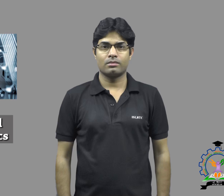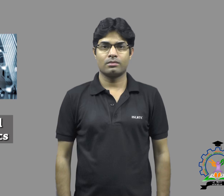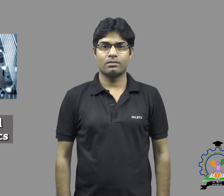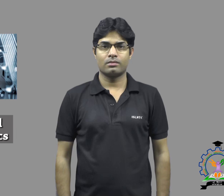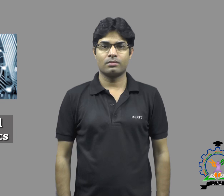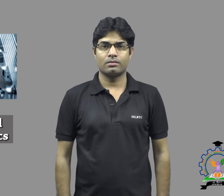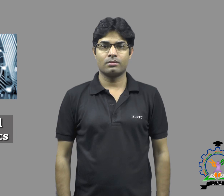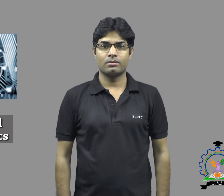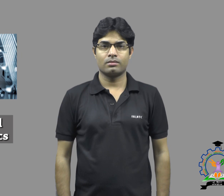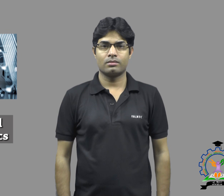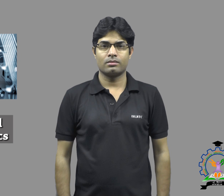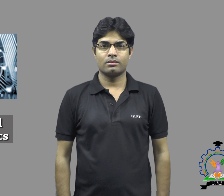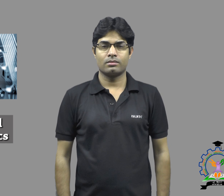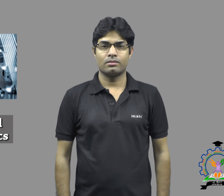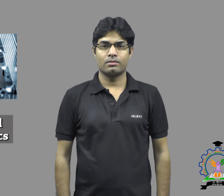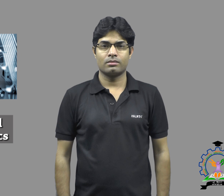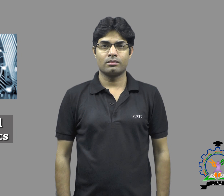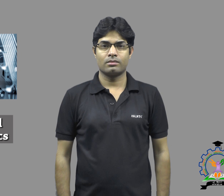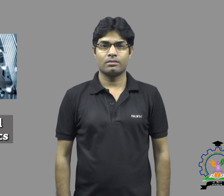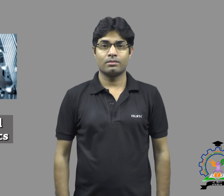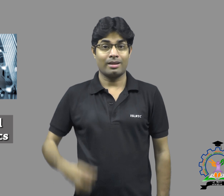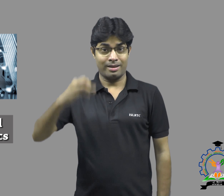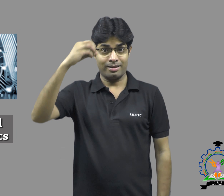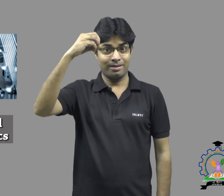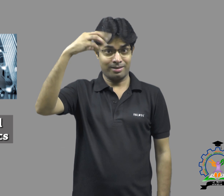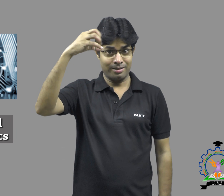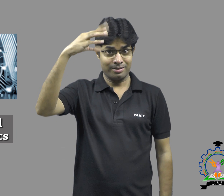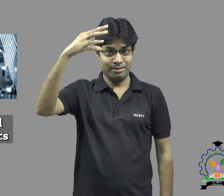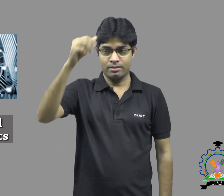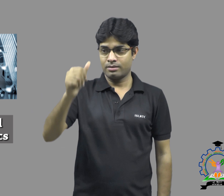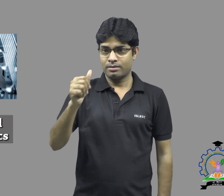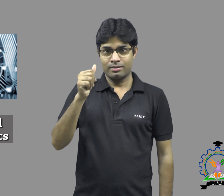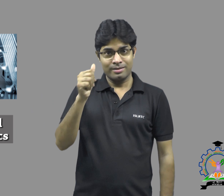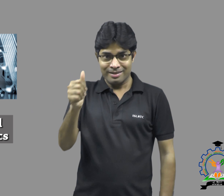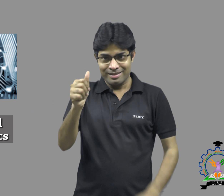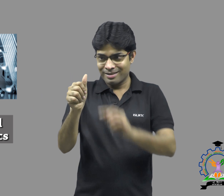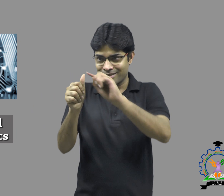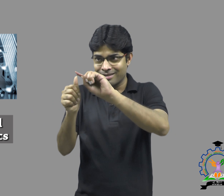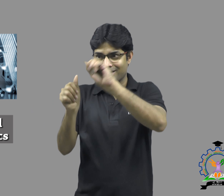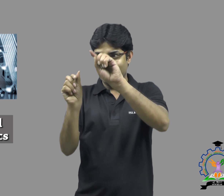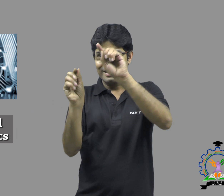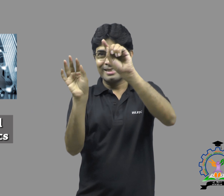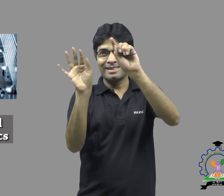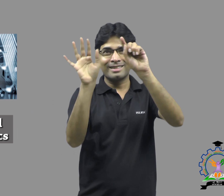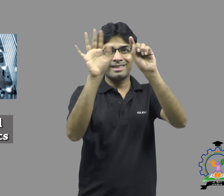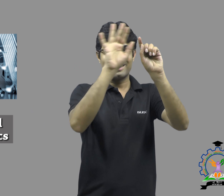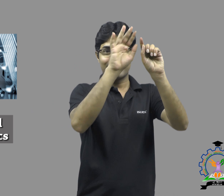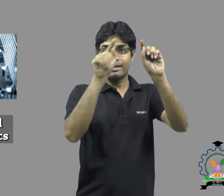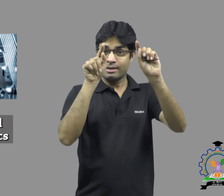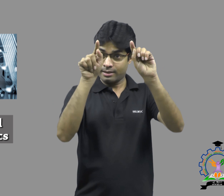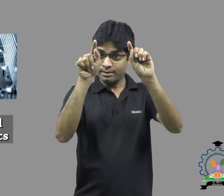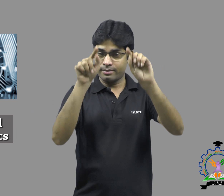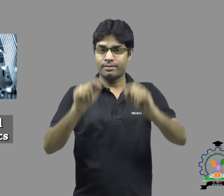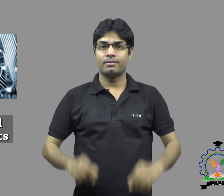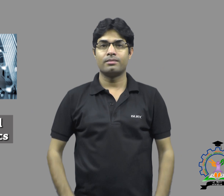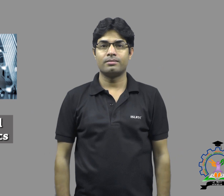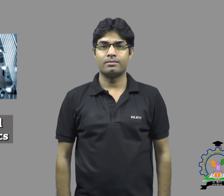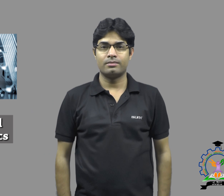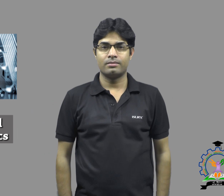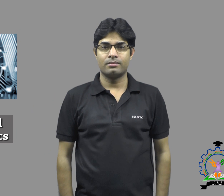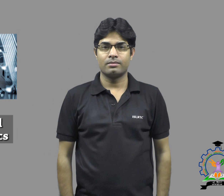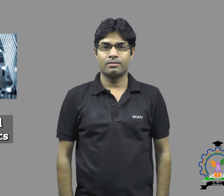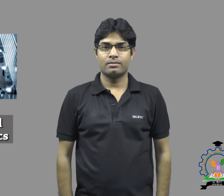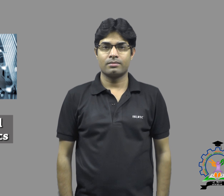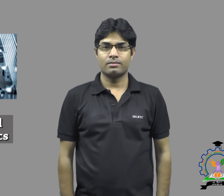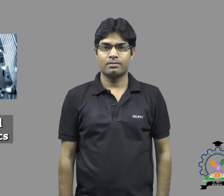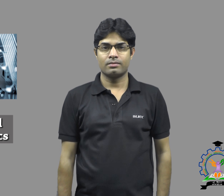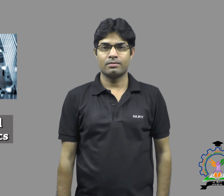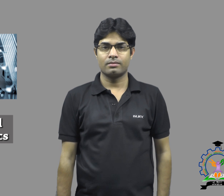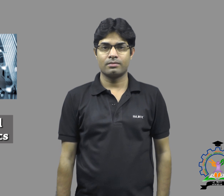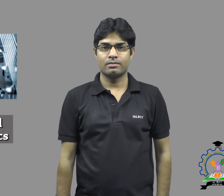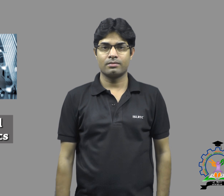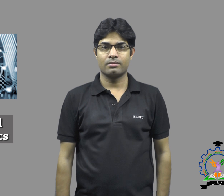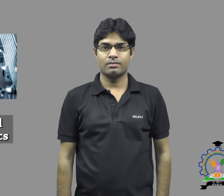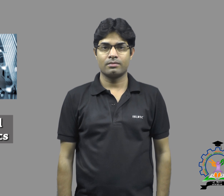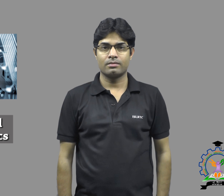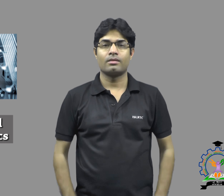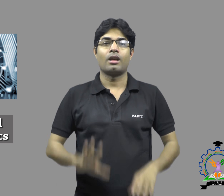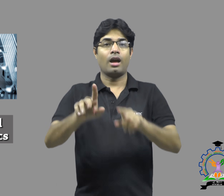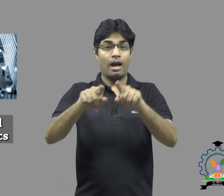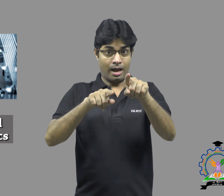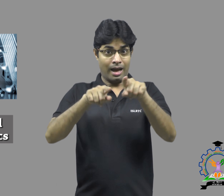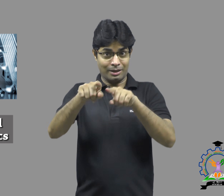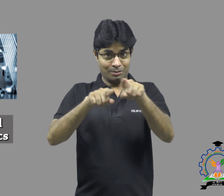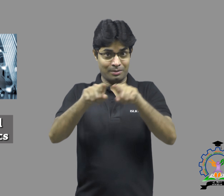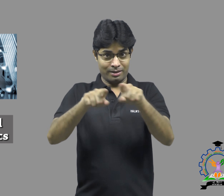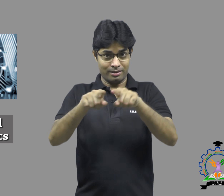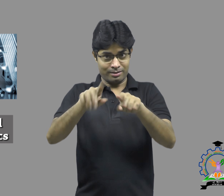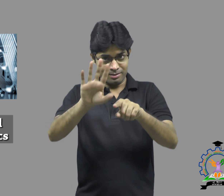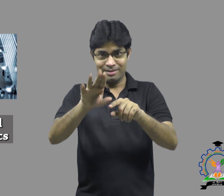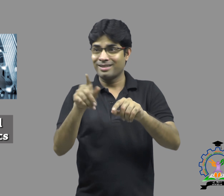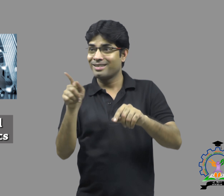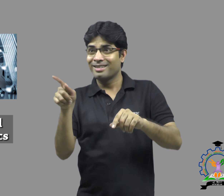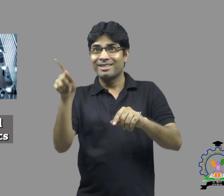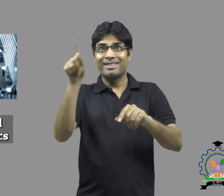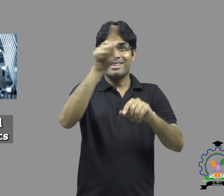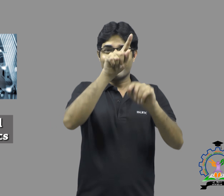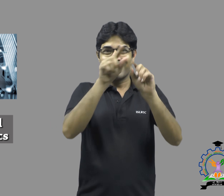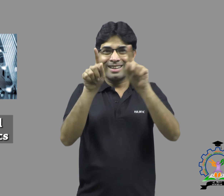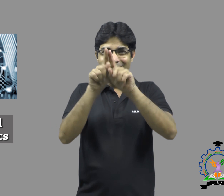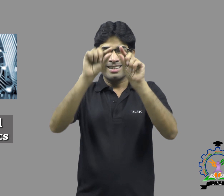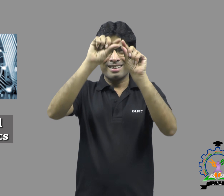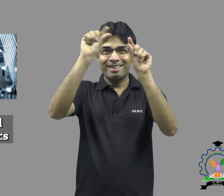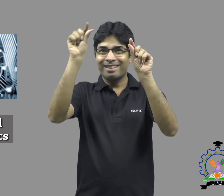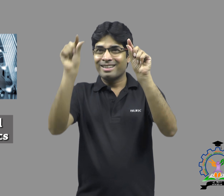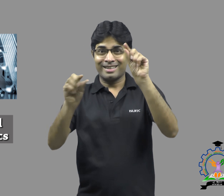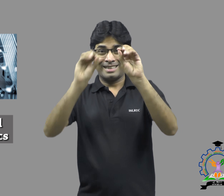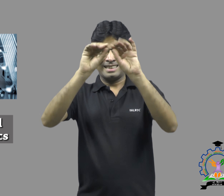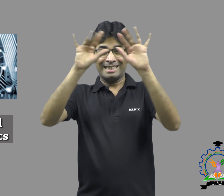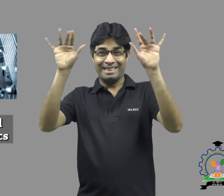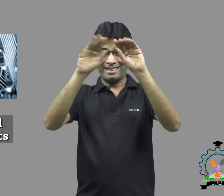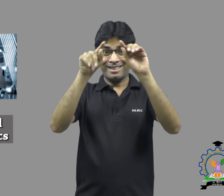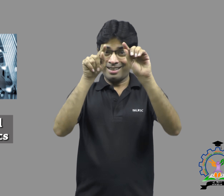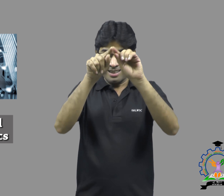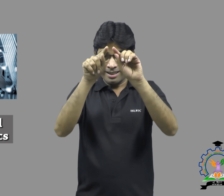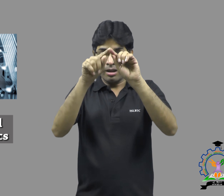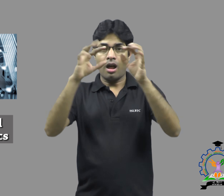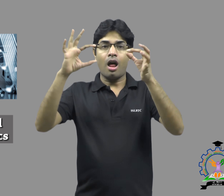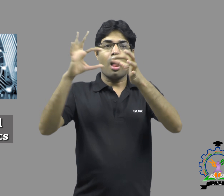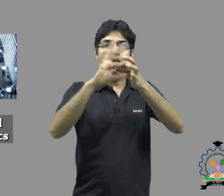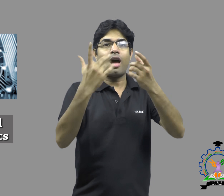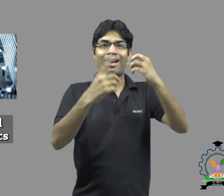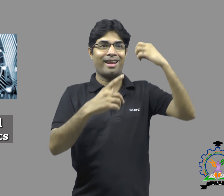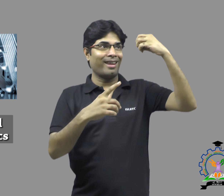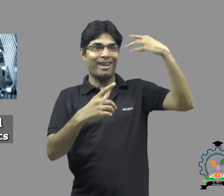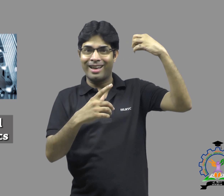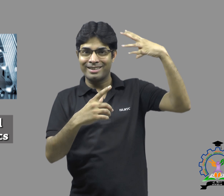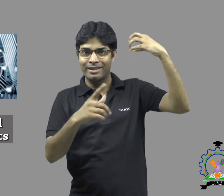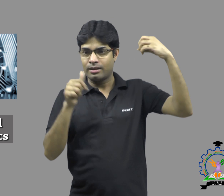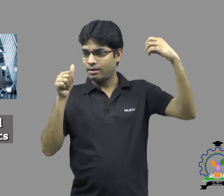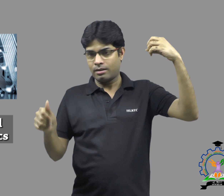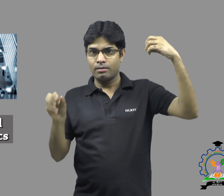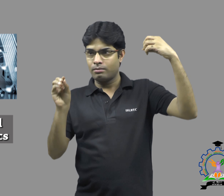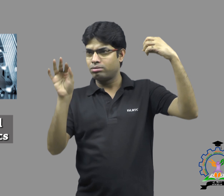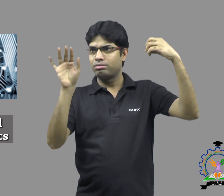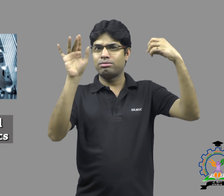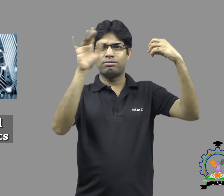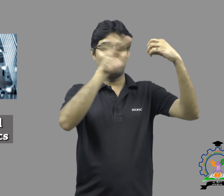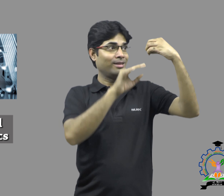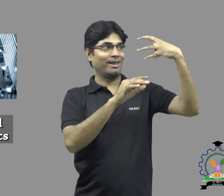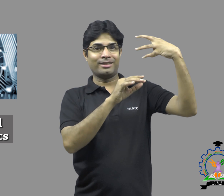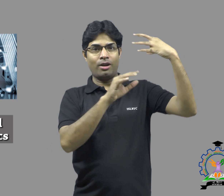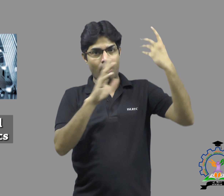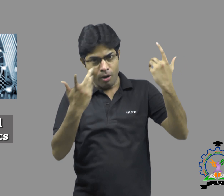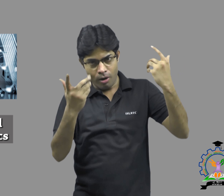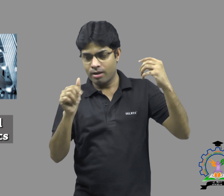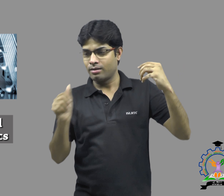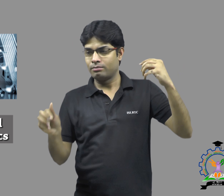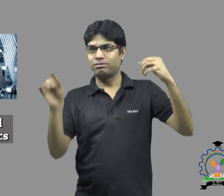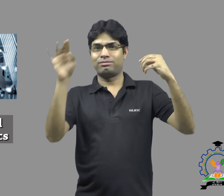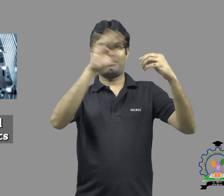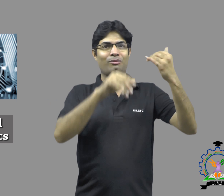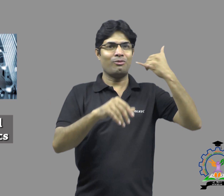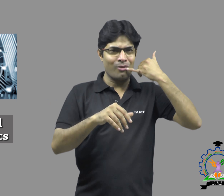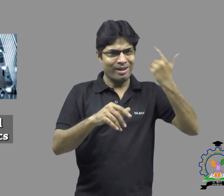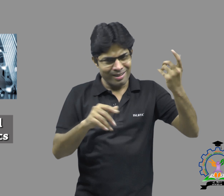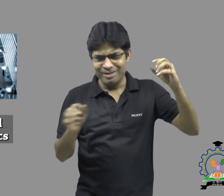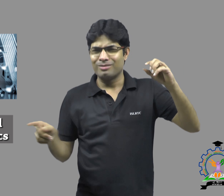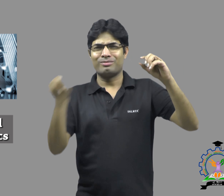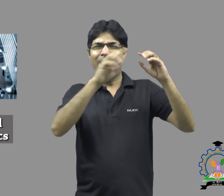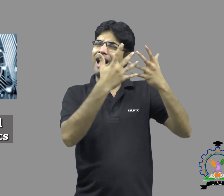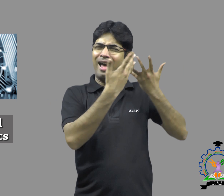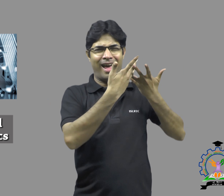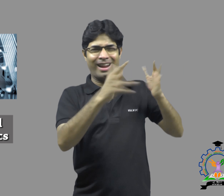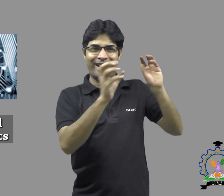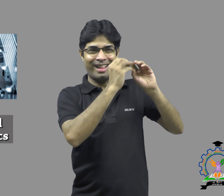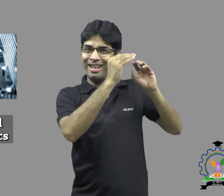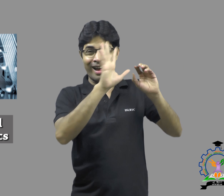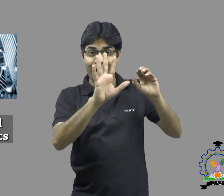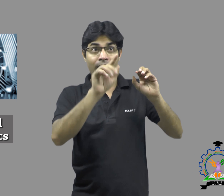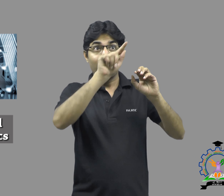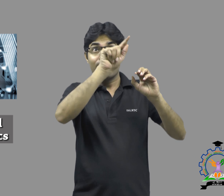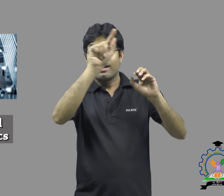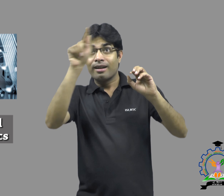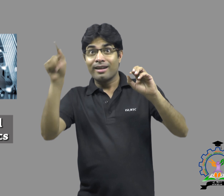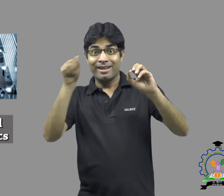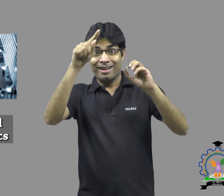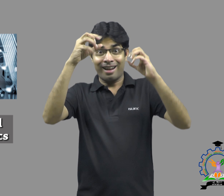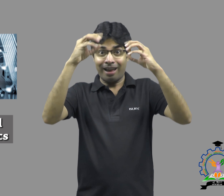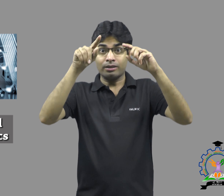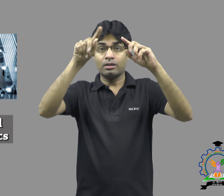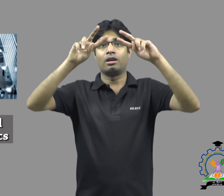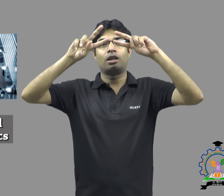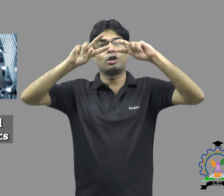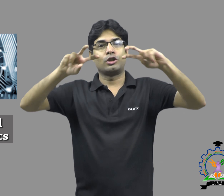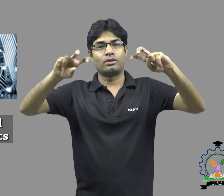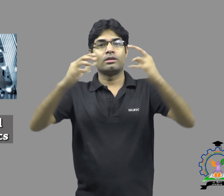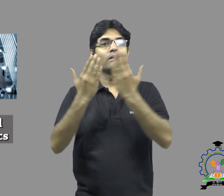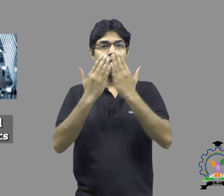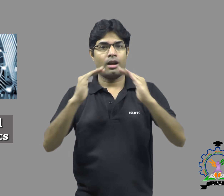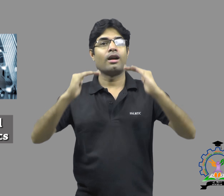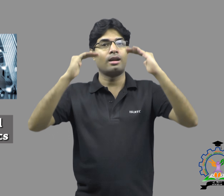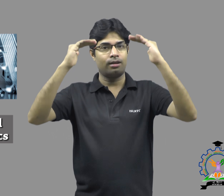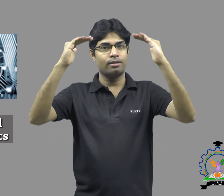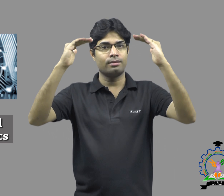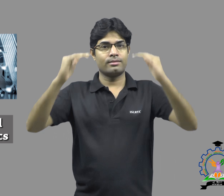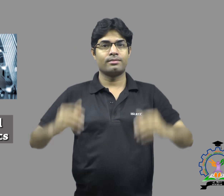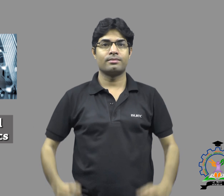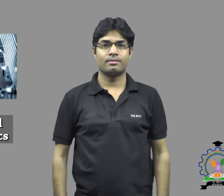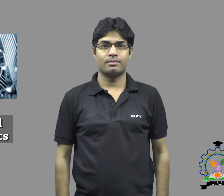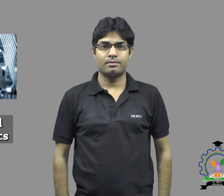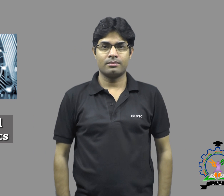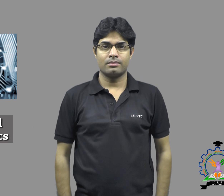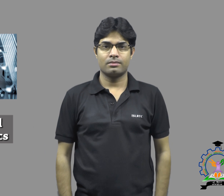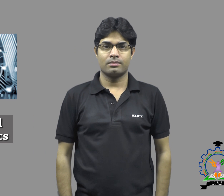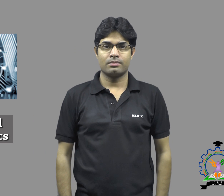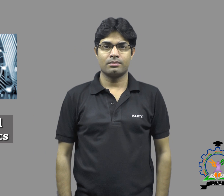Advanced Electronics